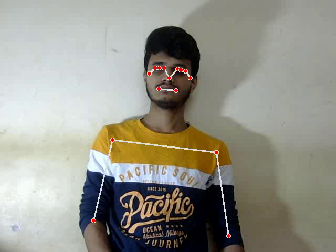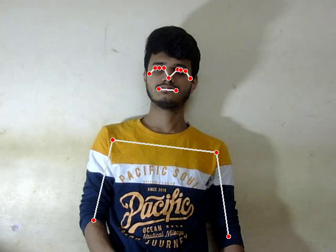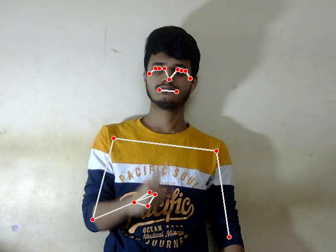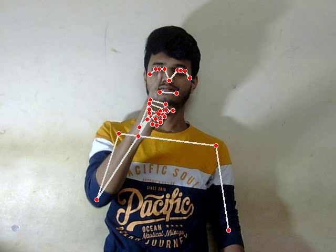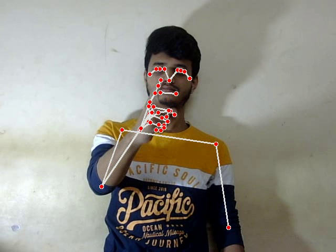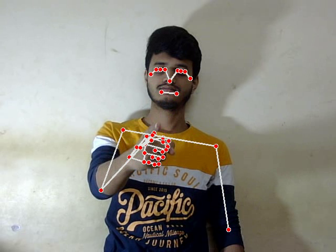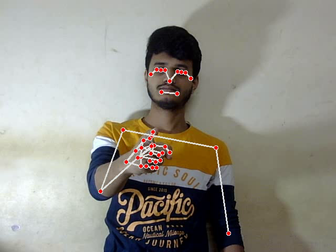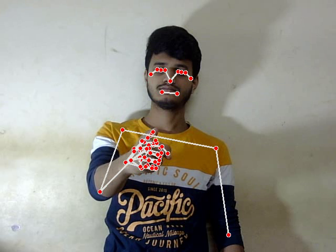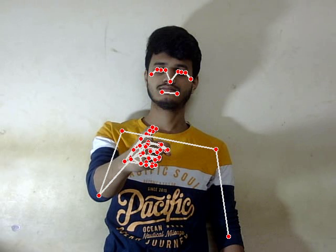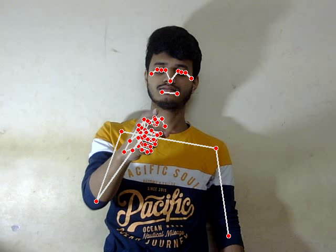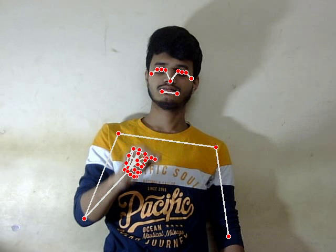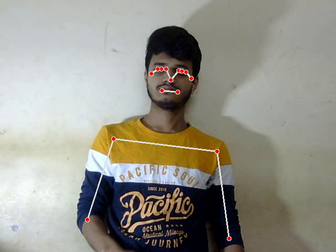you